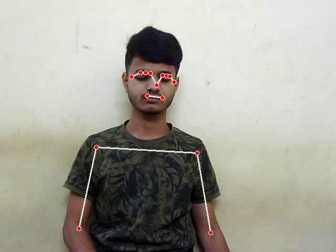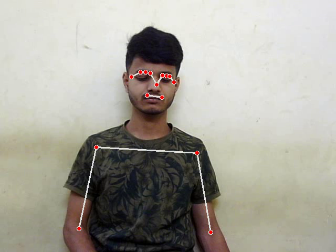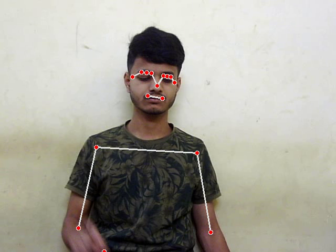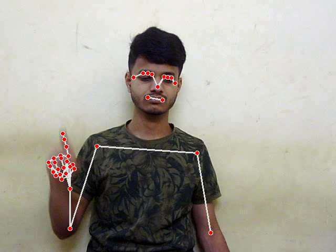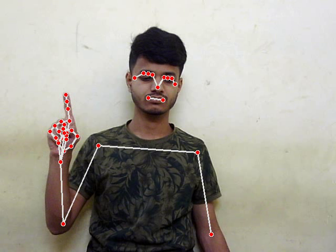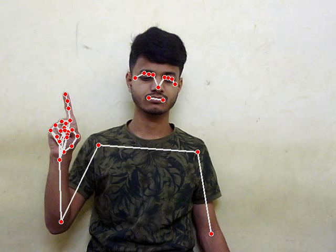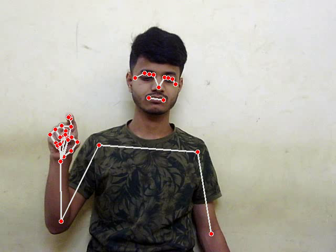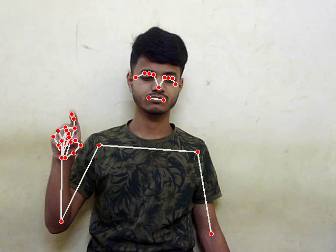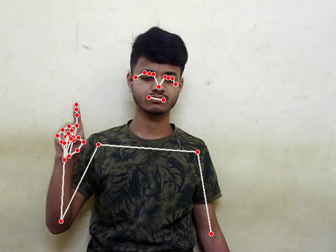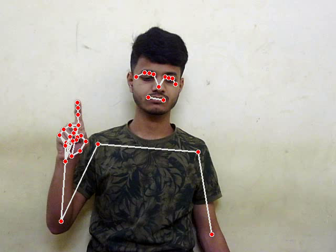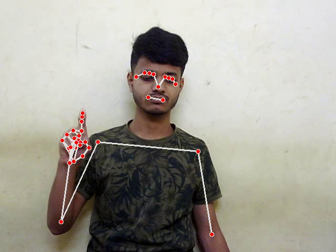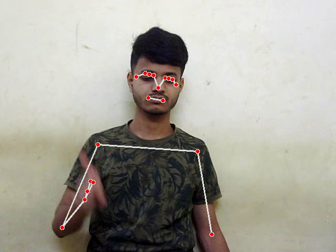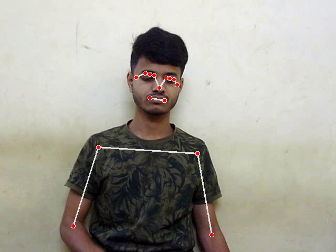need